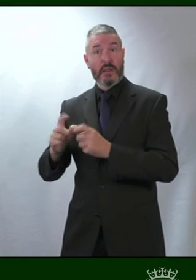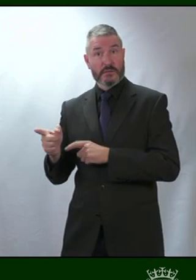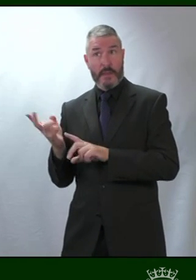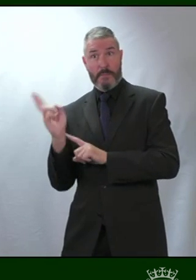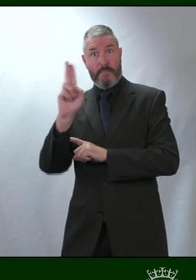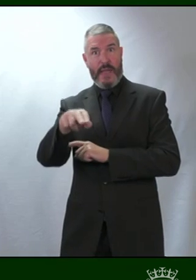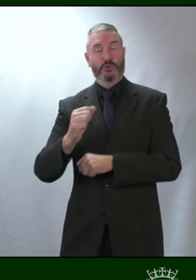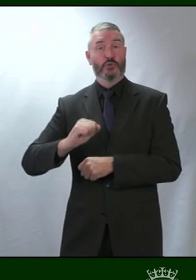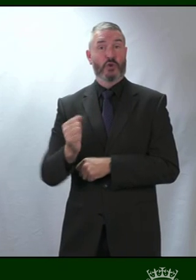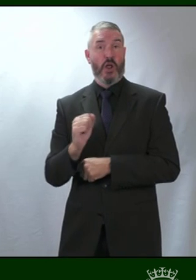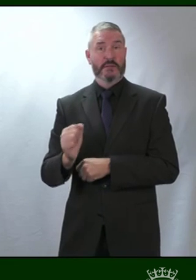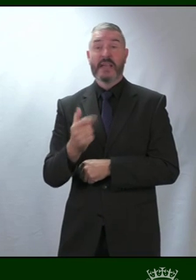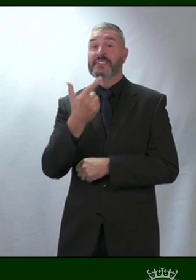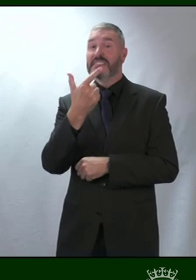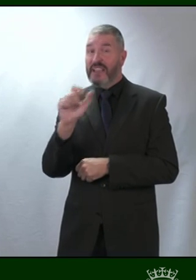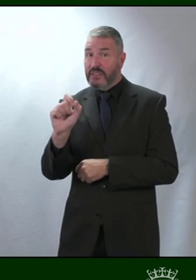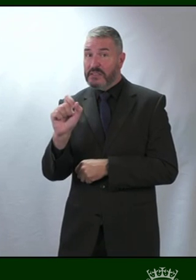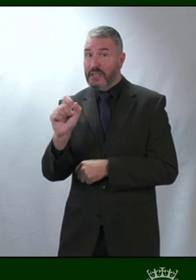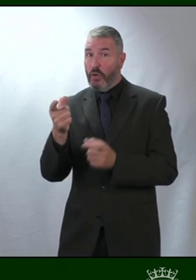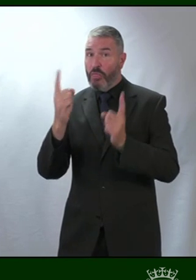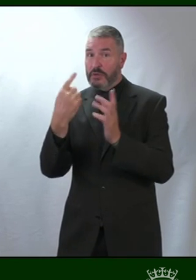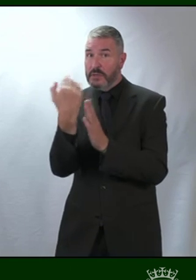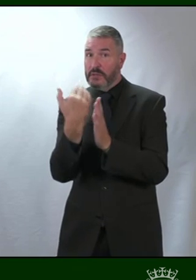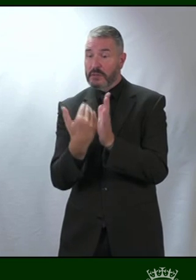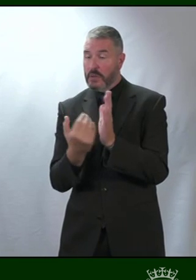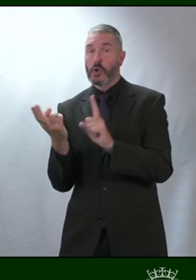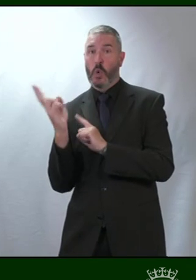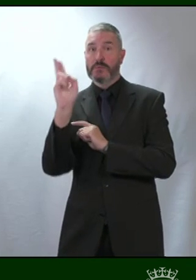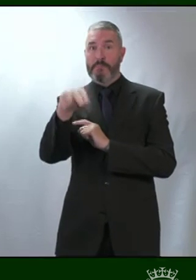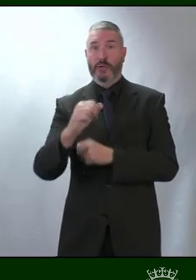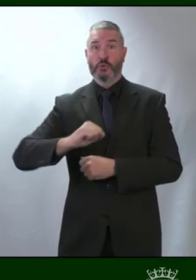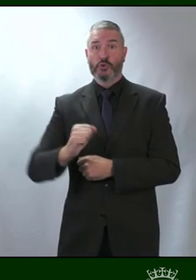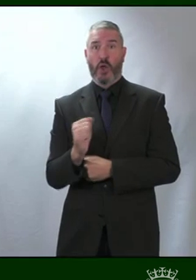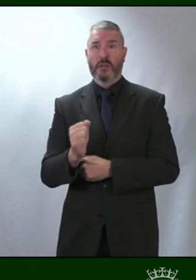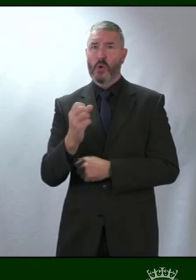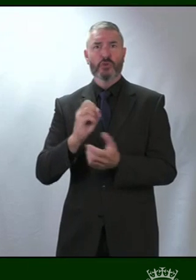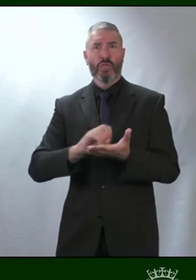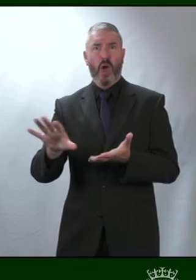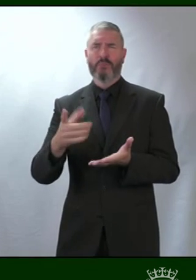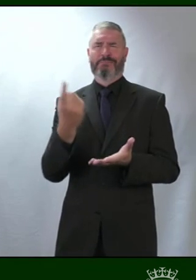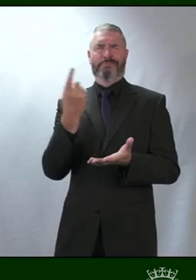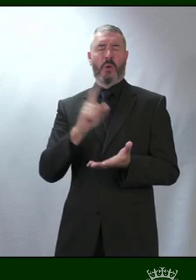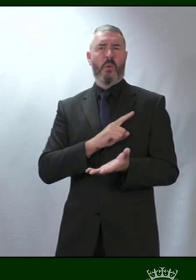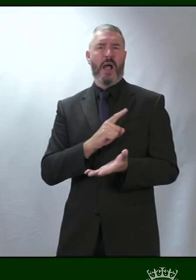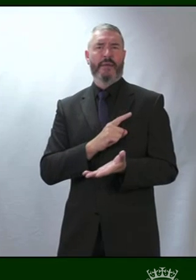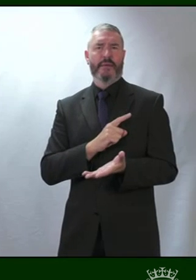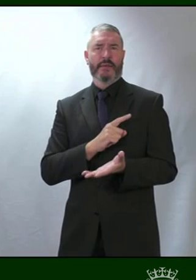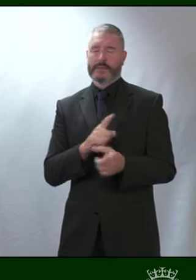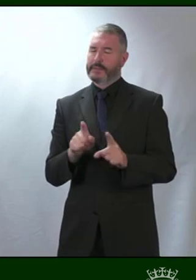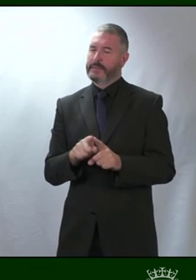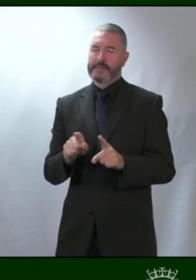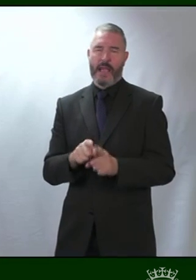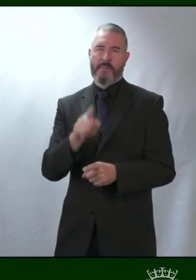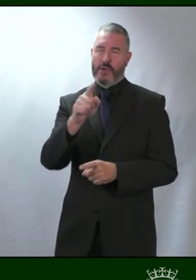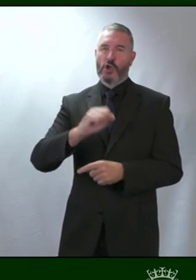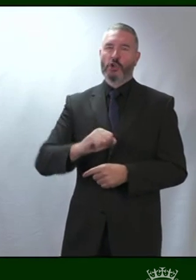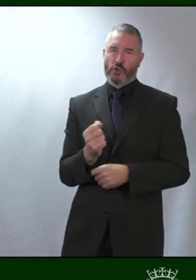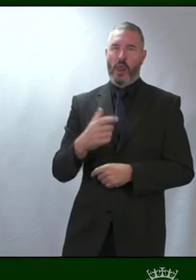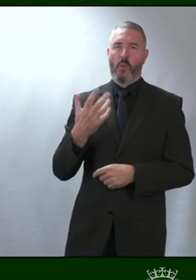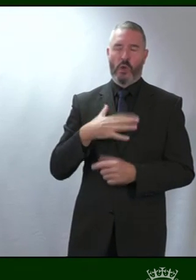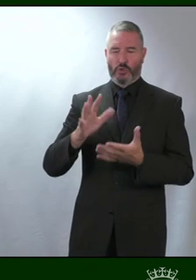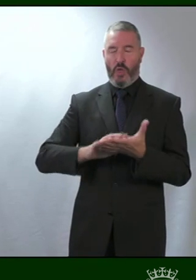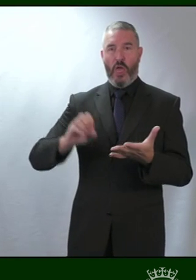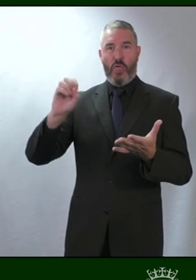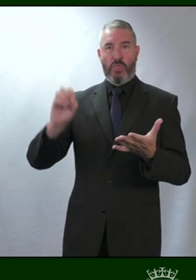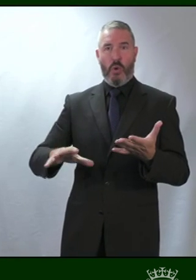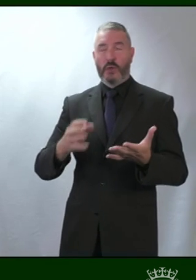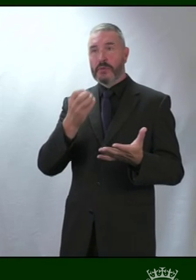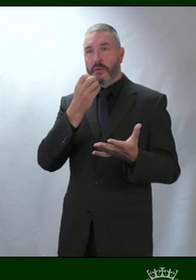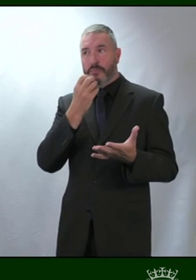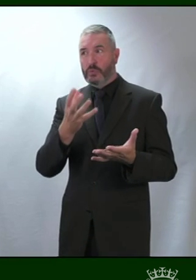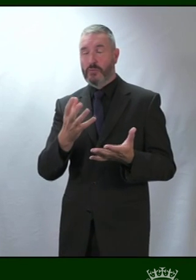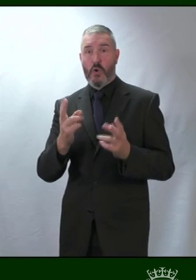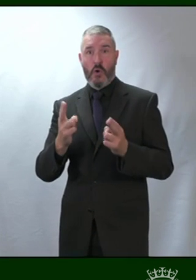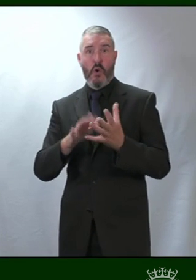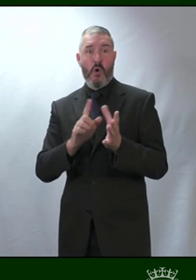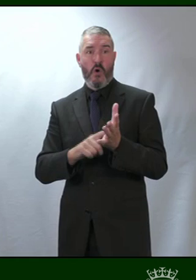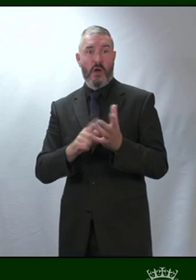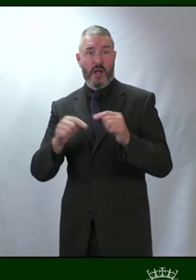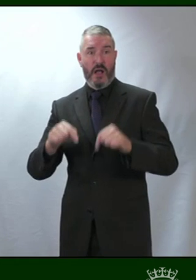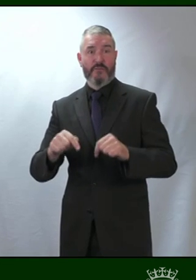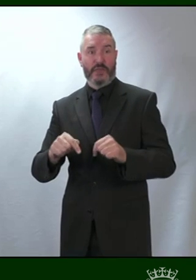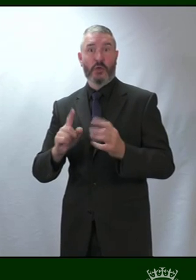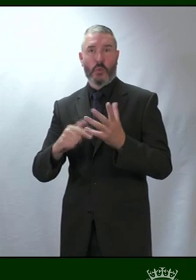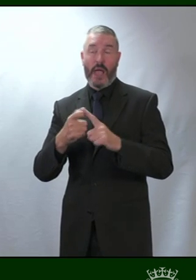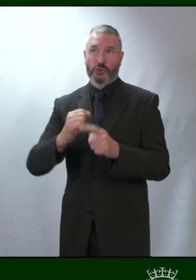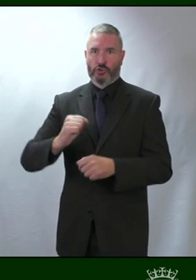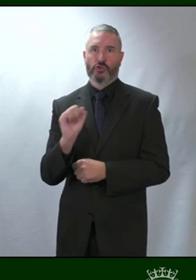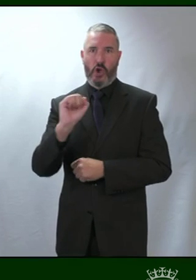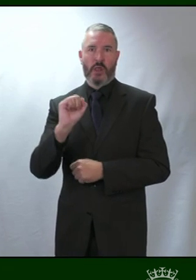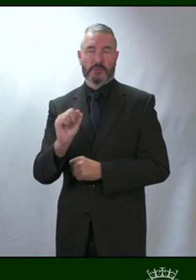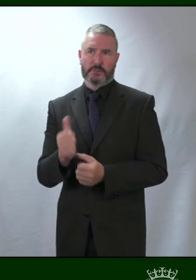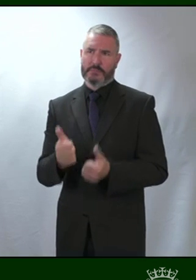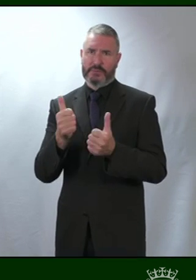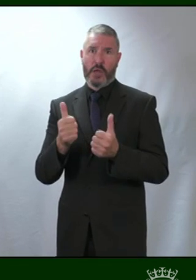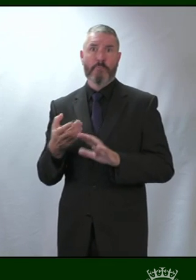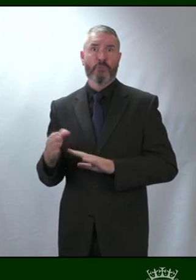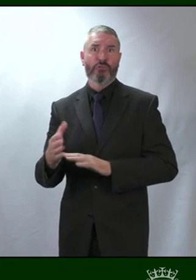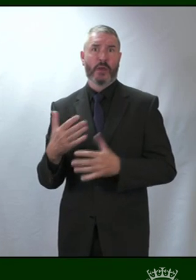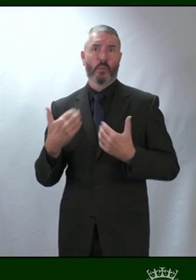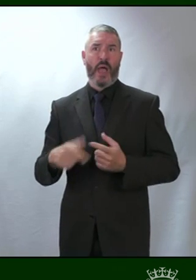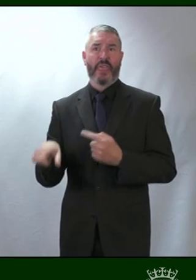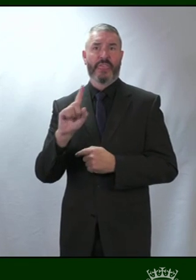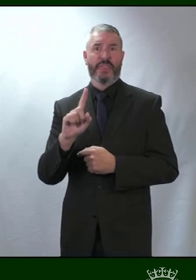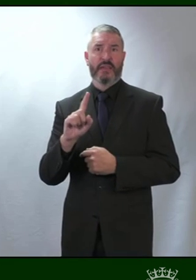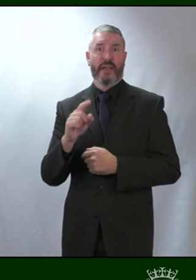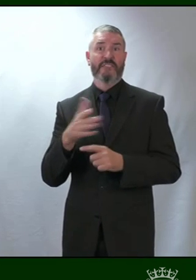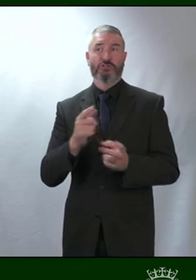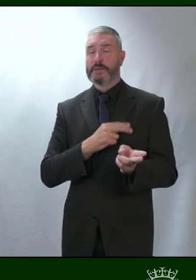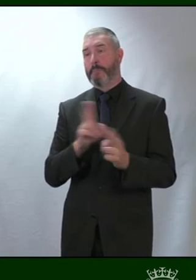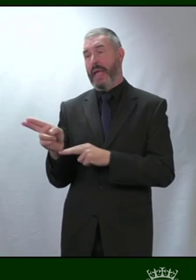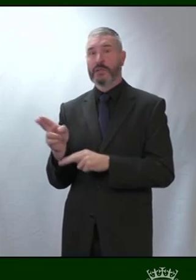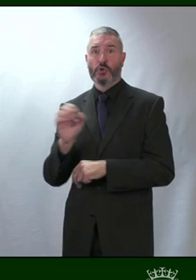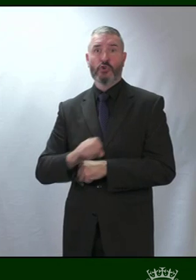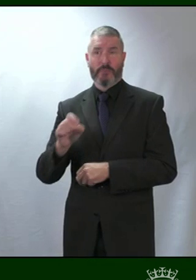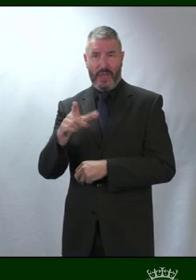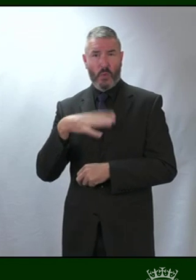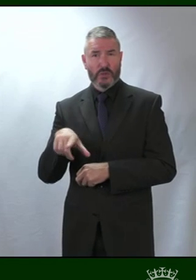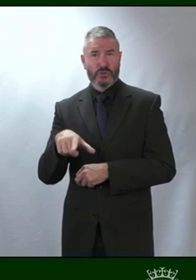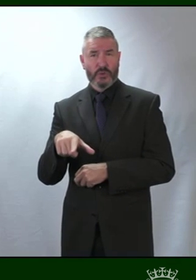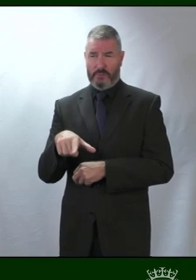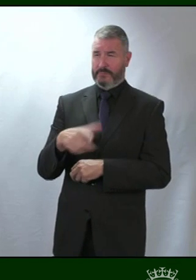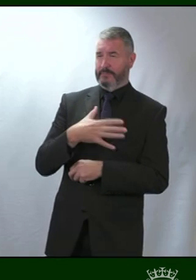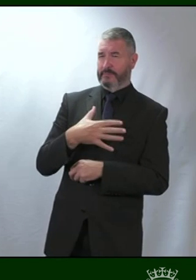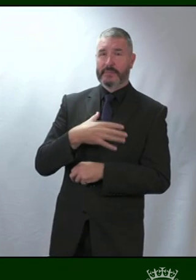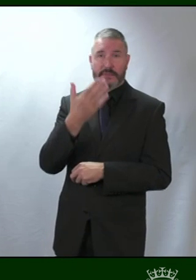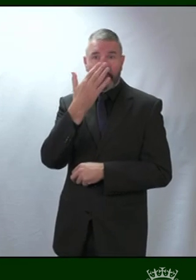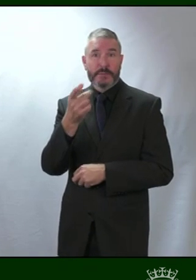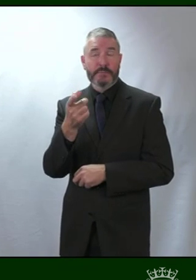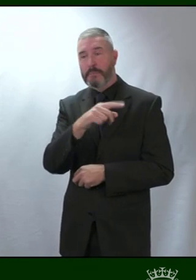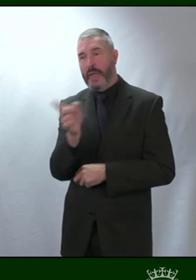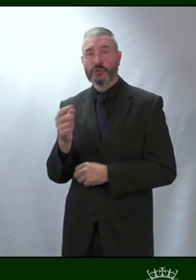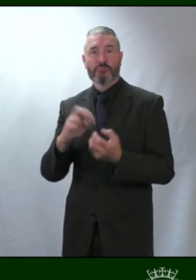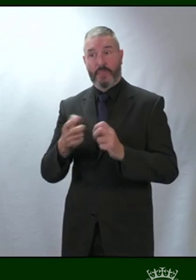About 70 powers and prerogatives go back to Scotland, which SNP Members would throw away again, as they would throw away again the entire beautiful, glistening haul of Scotland’s spectacular marine wealth by handing Scotland’s fisheries straight back to Brussels.